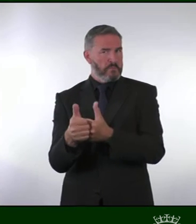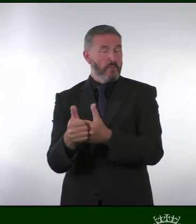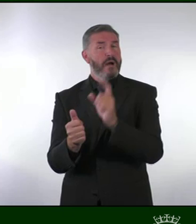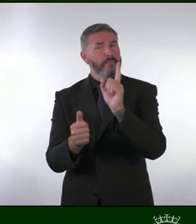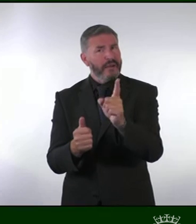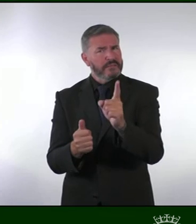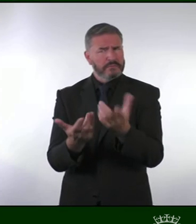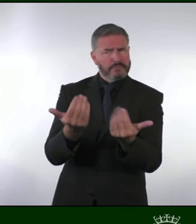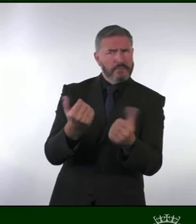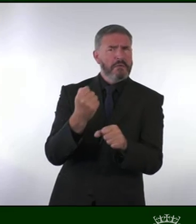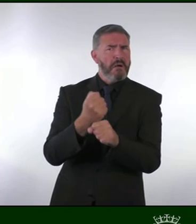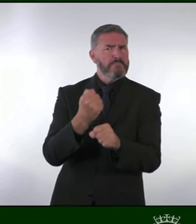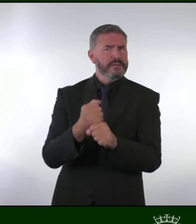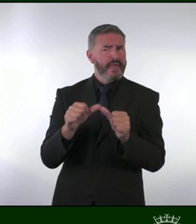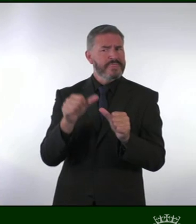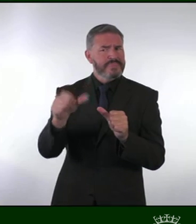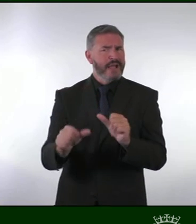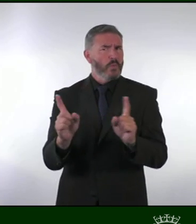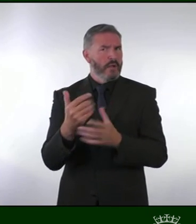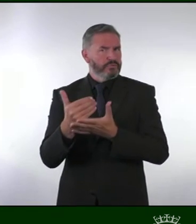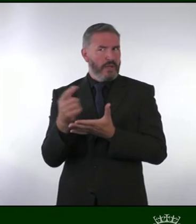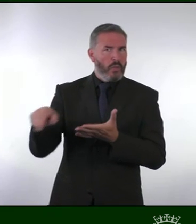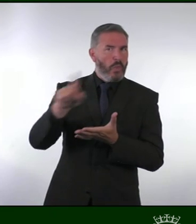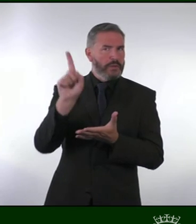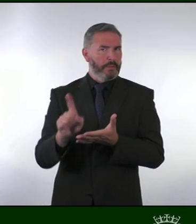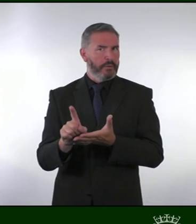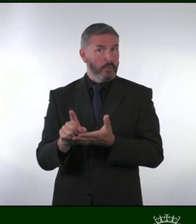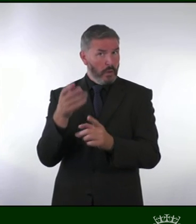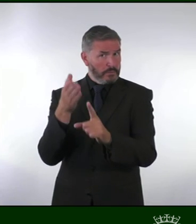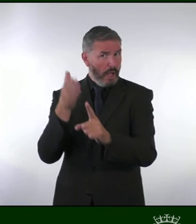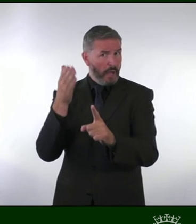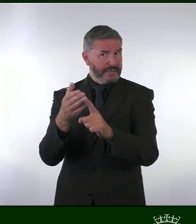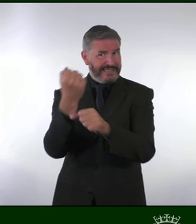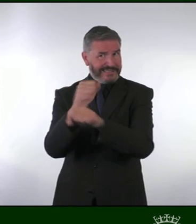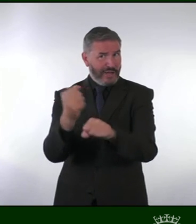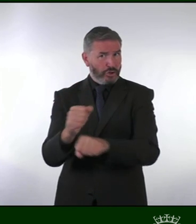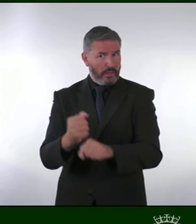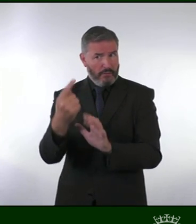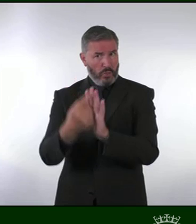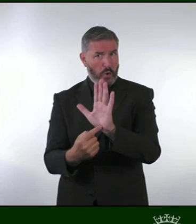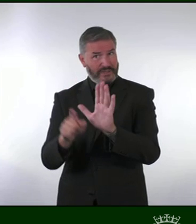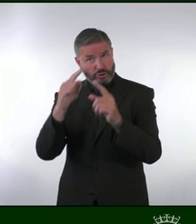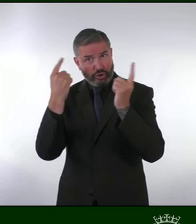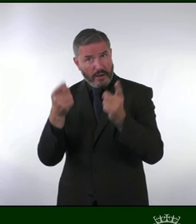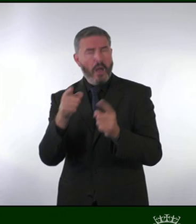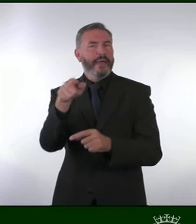What further steps will the Prime Minister take? In particular, will he consider targeted sanctions against those responsible?